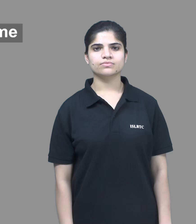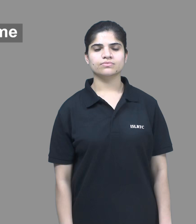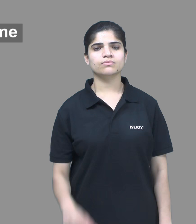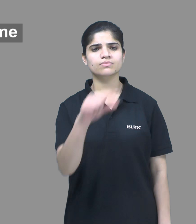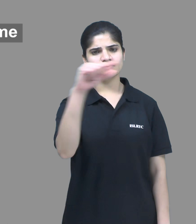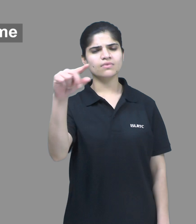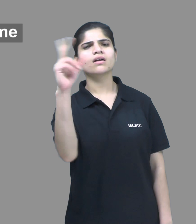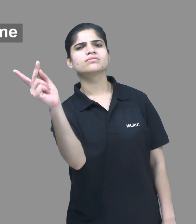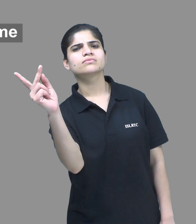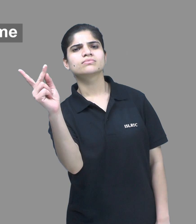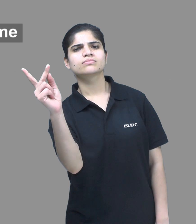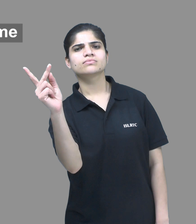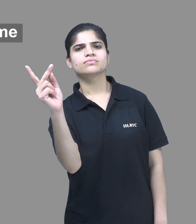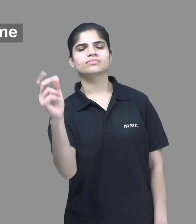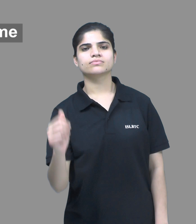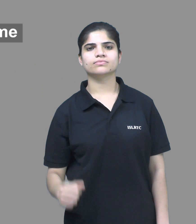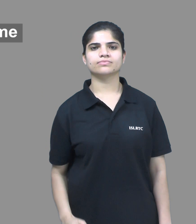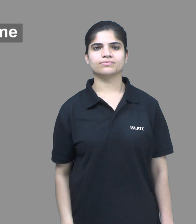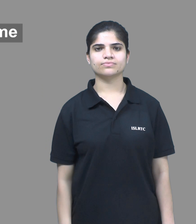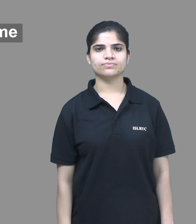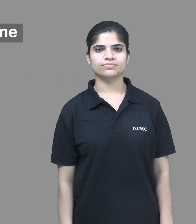Surname